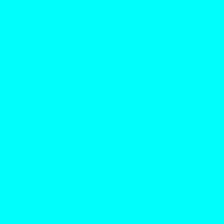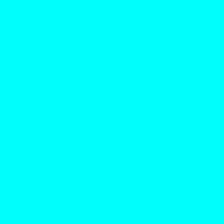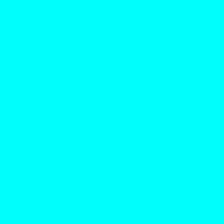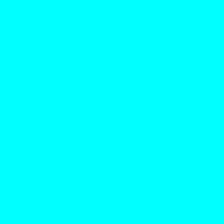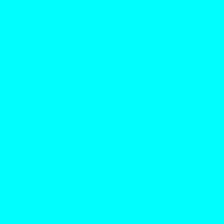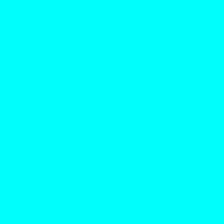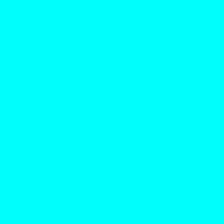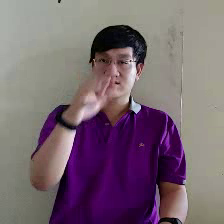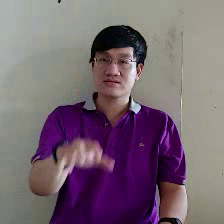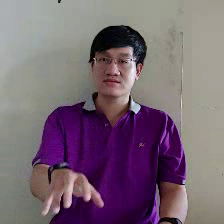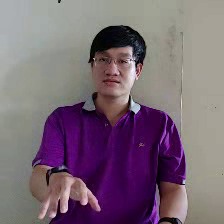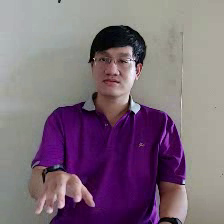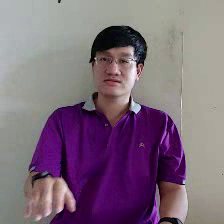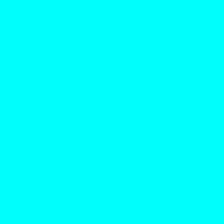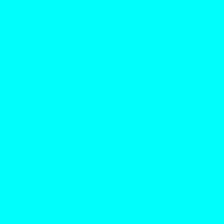Áp dụng